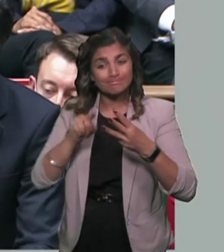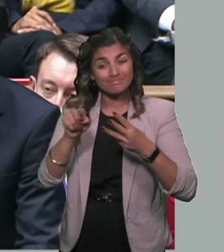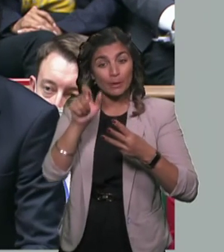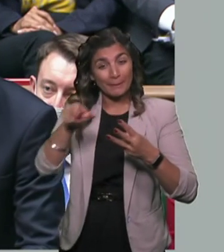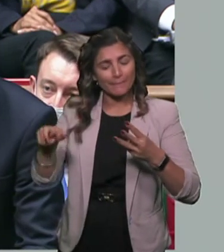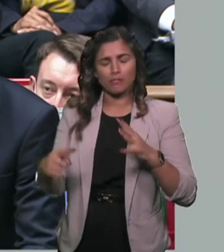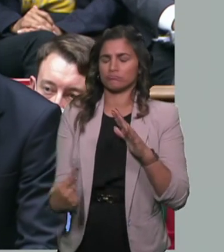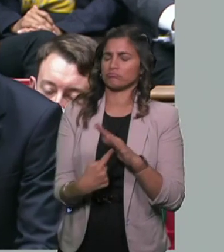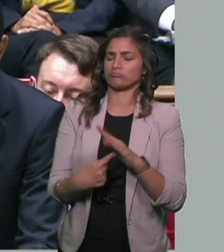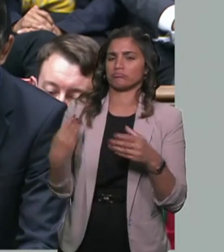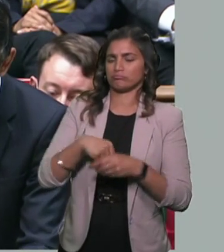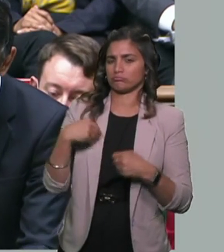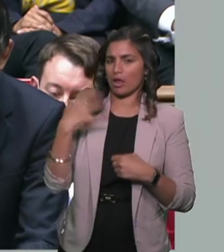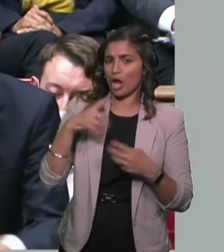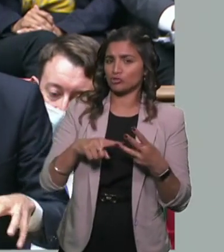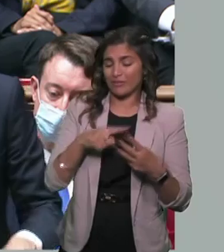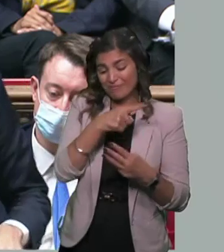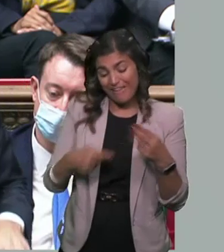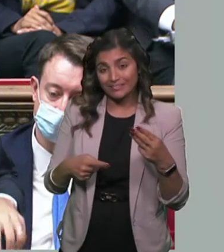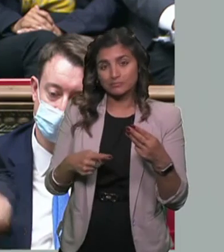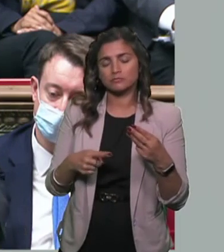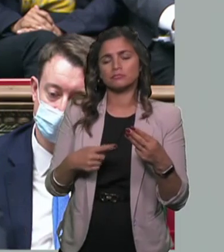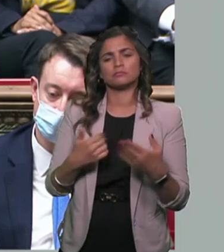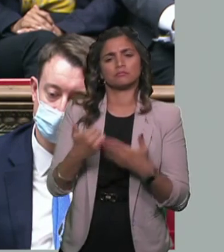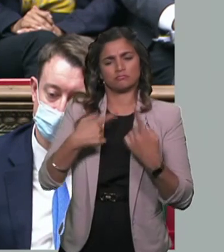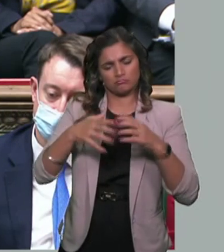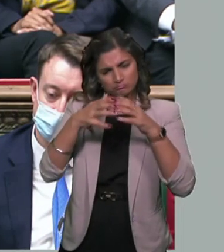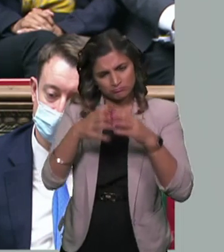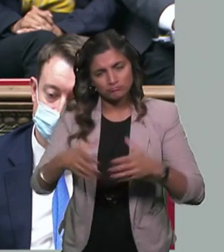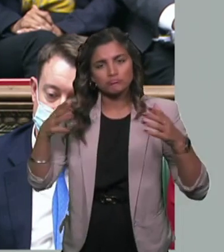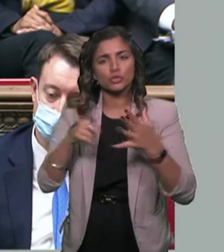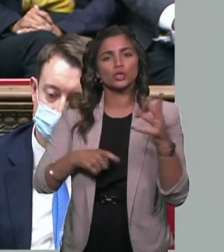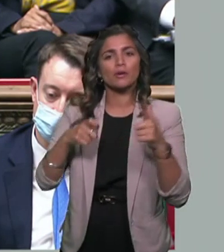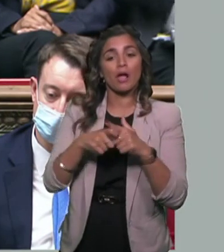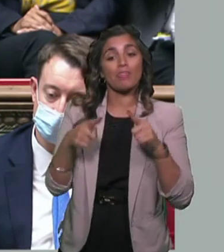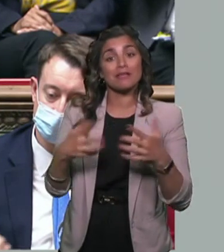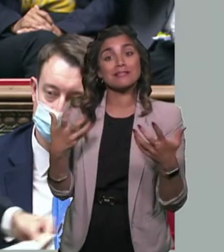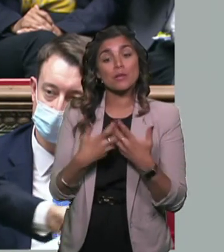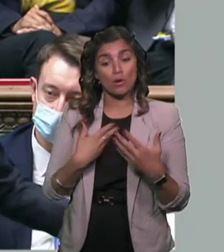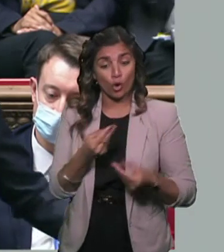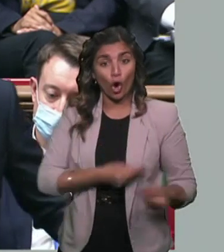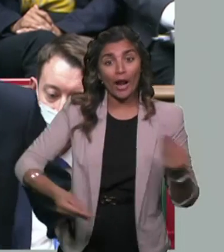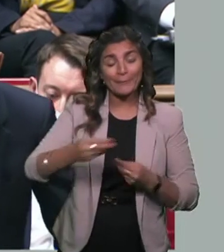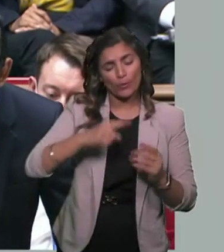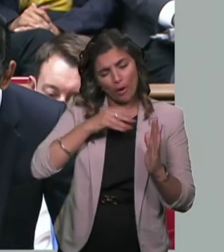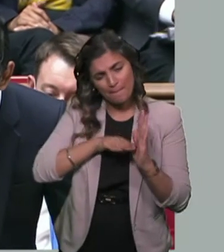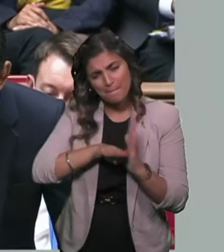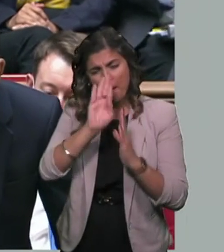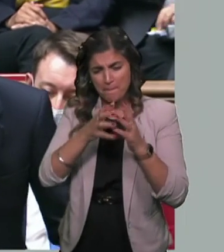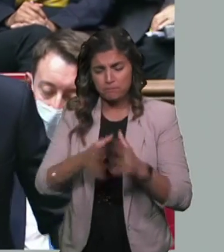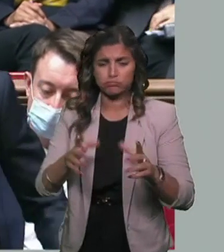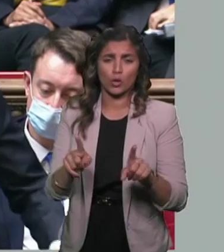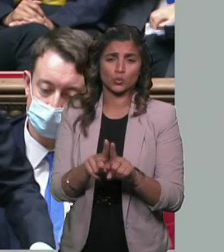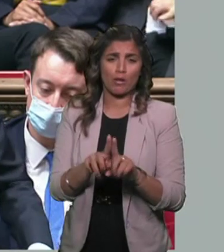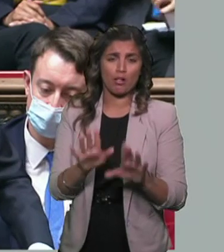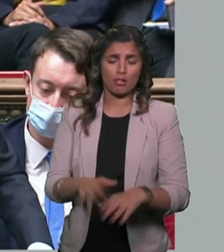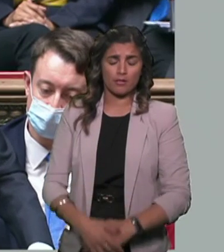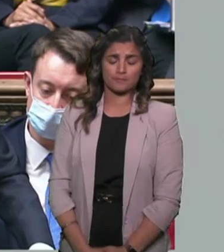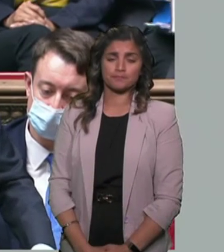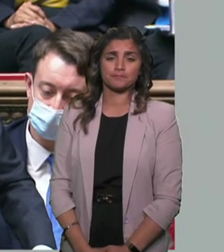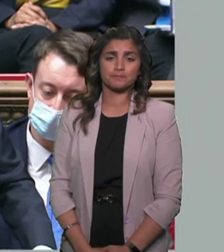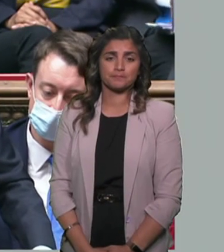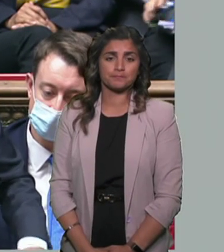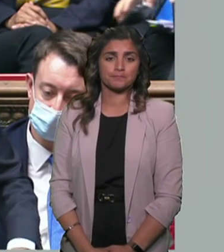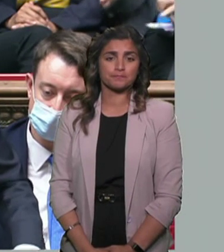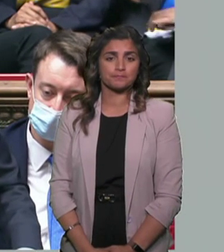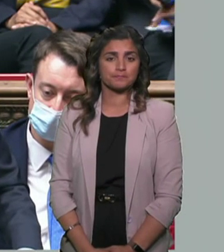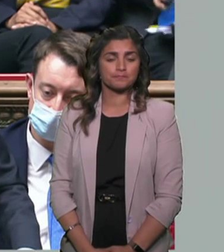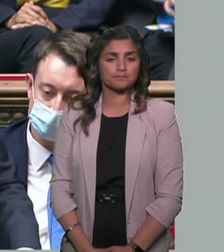That is a real plan for growth and that is how this Government are building a stronger economy for the British people.